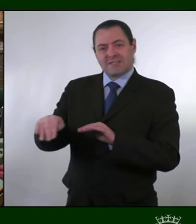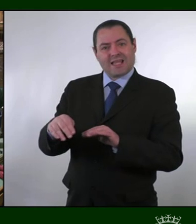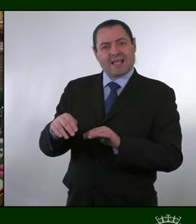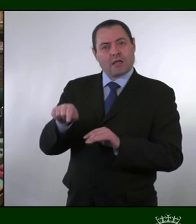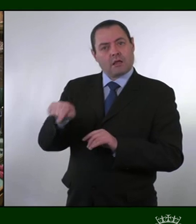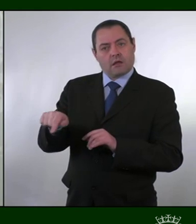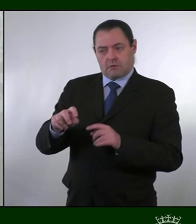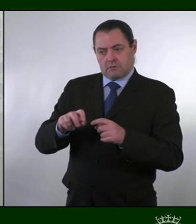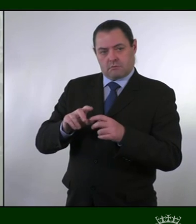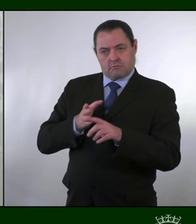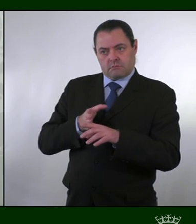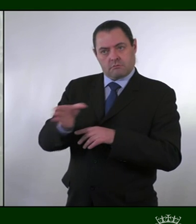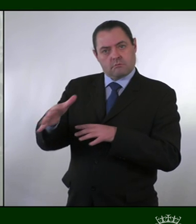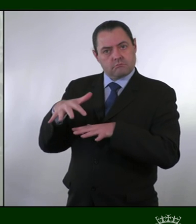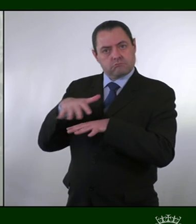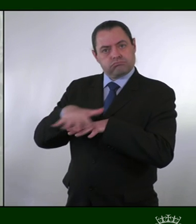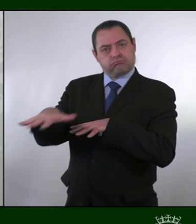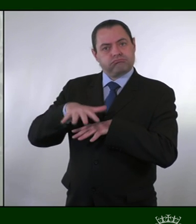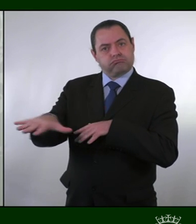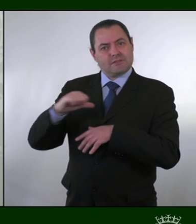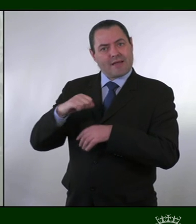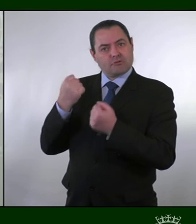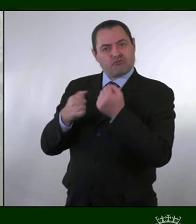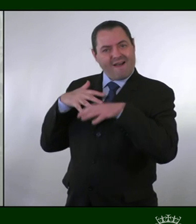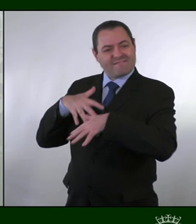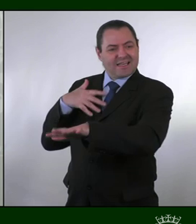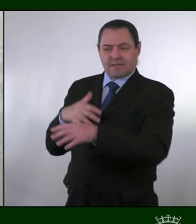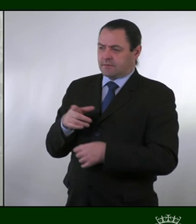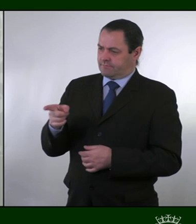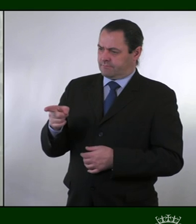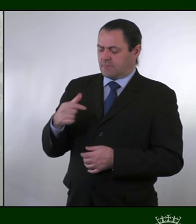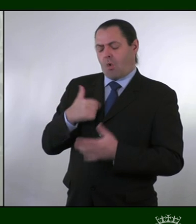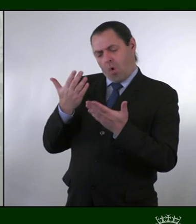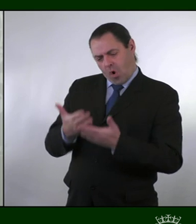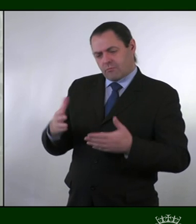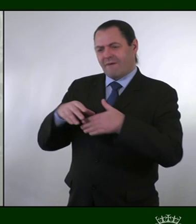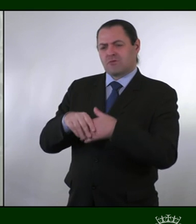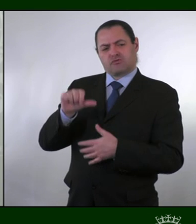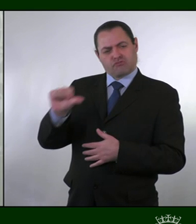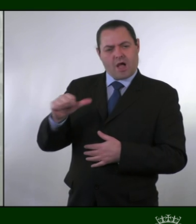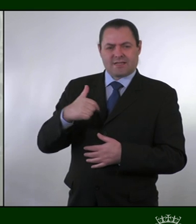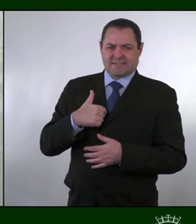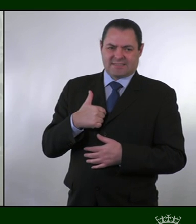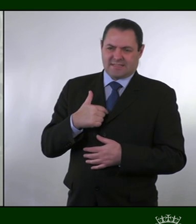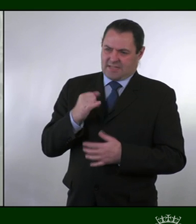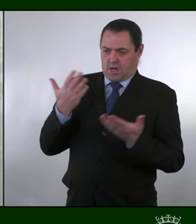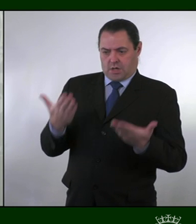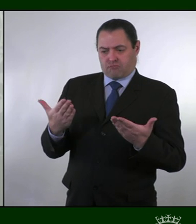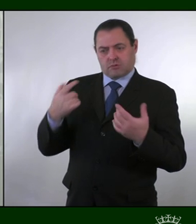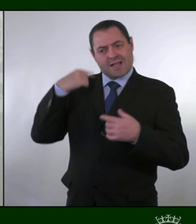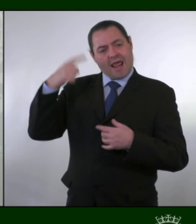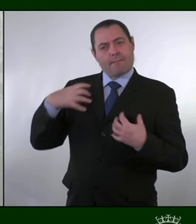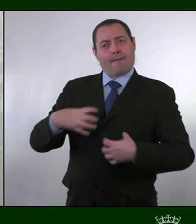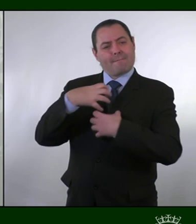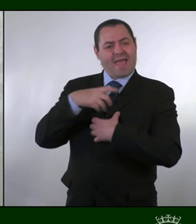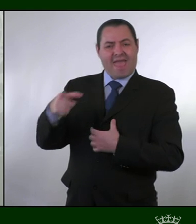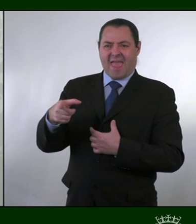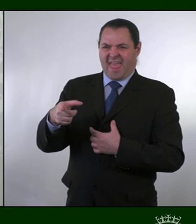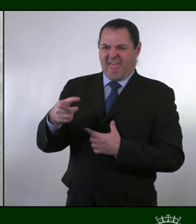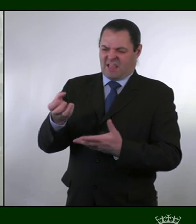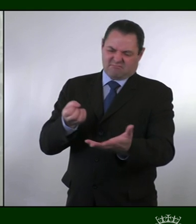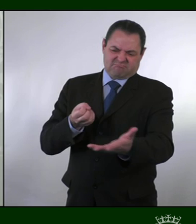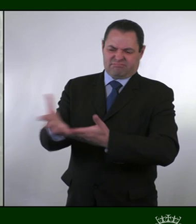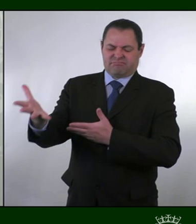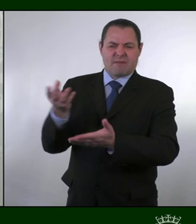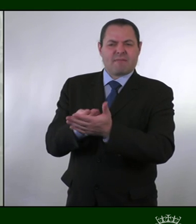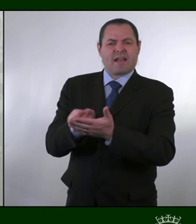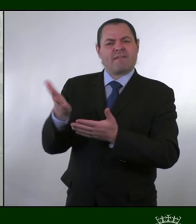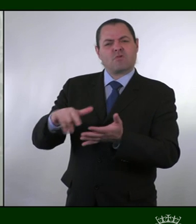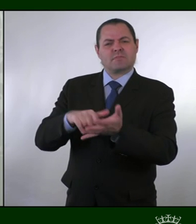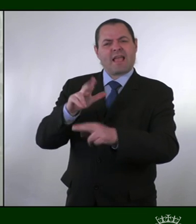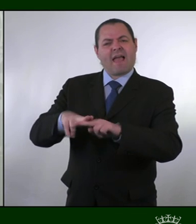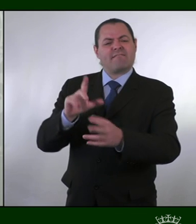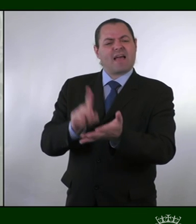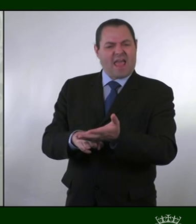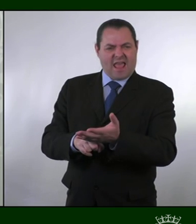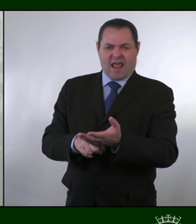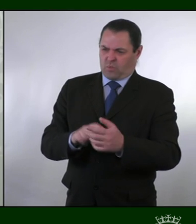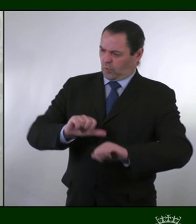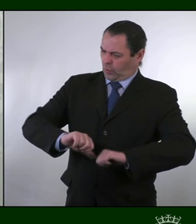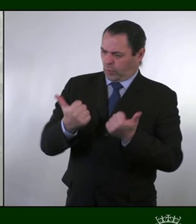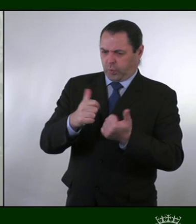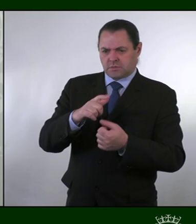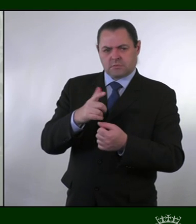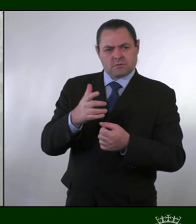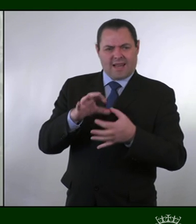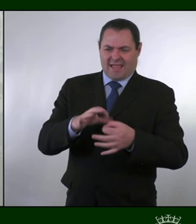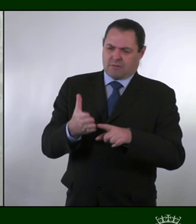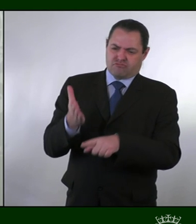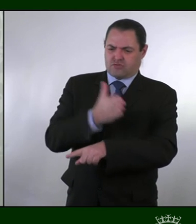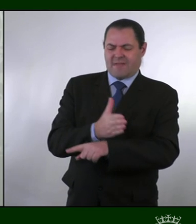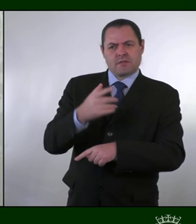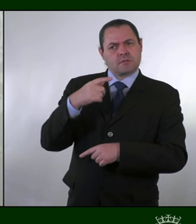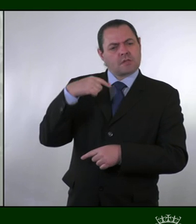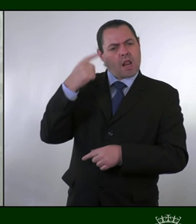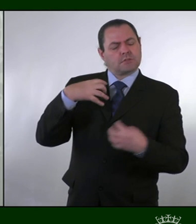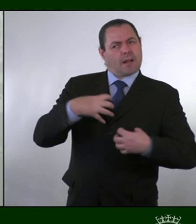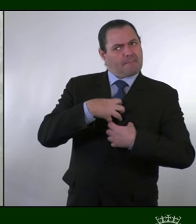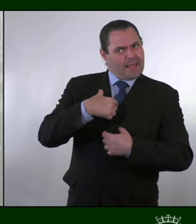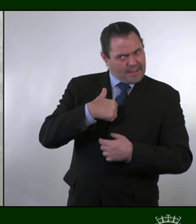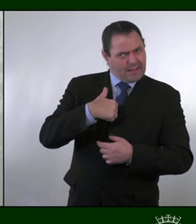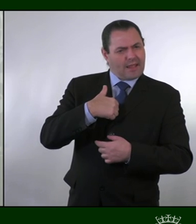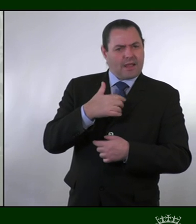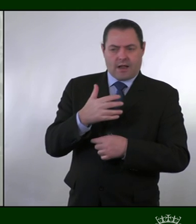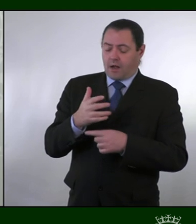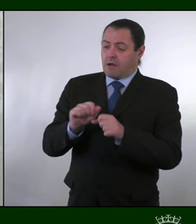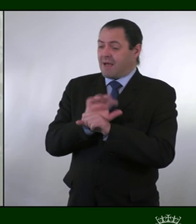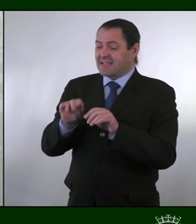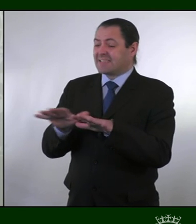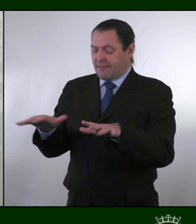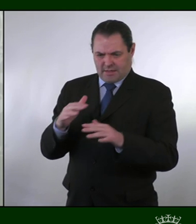My hon. Friend is absolutely right to say that it is the current Labour Mayor of London who blew TfL’s finances, which were left in remarkably good condition by the previous Mayor of London, even before the pandemic struck.